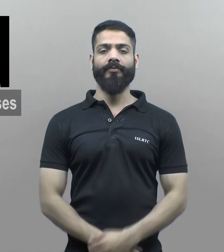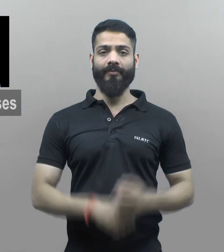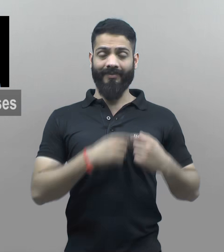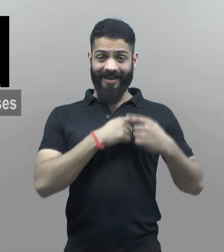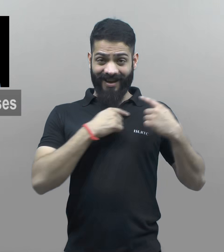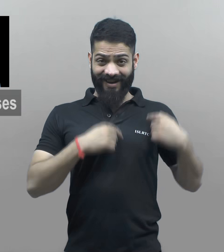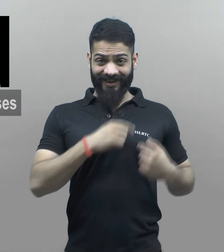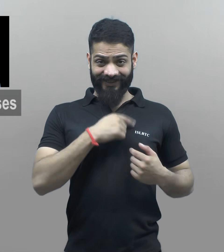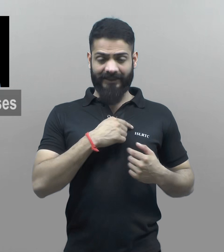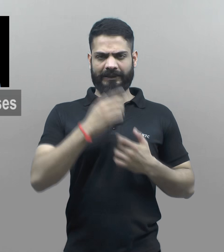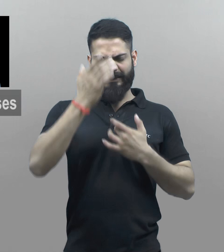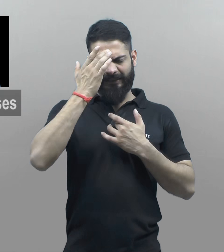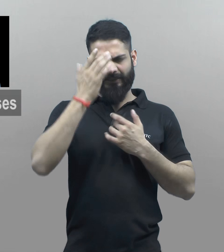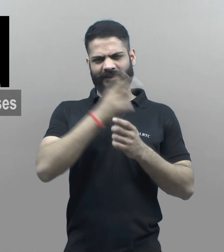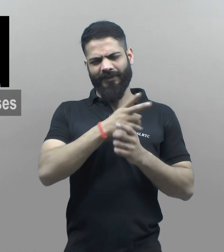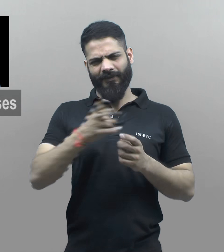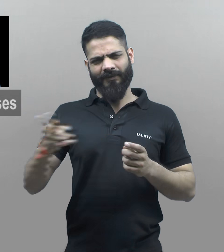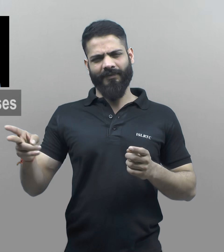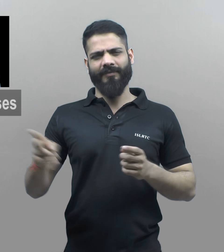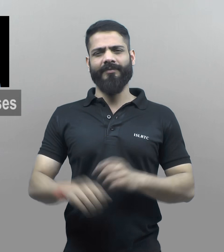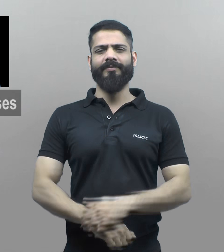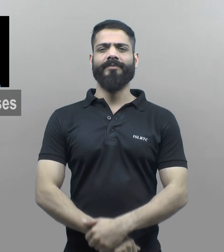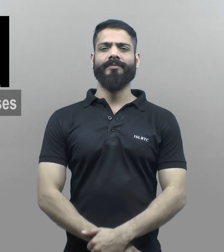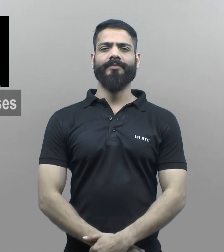Heart Diseases